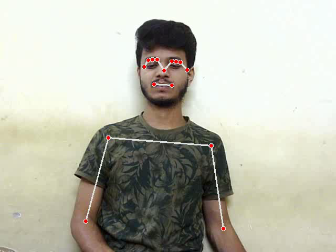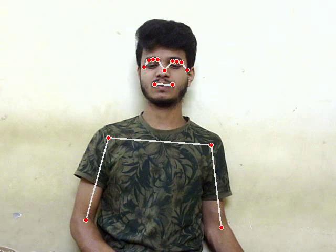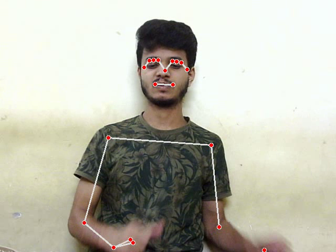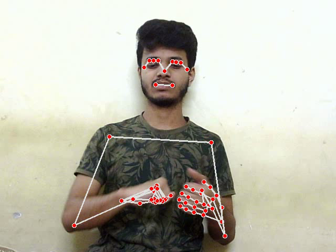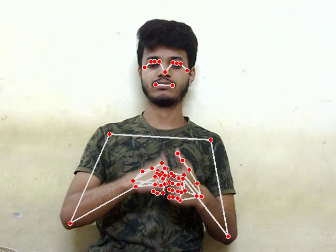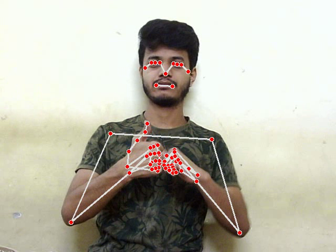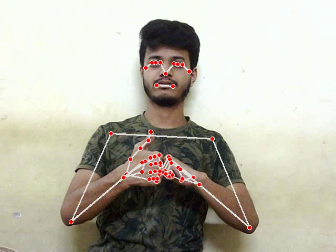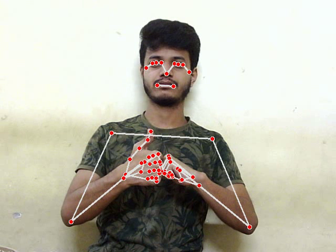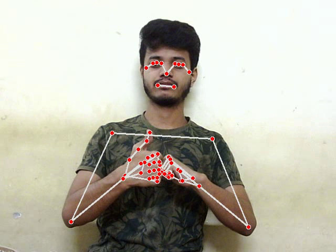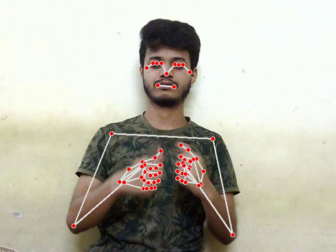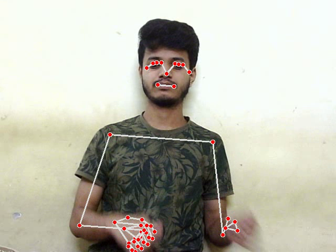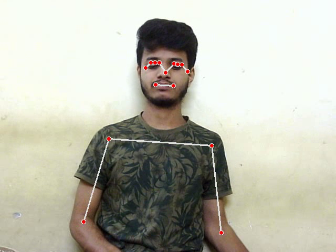how